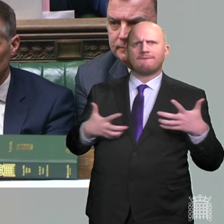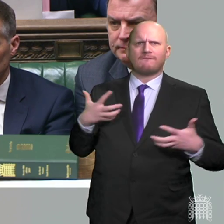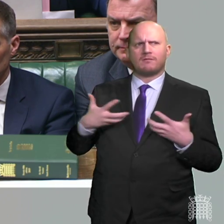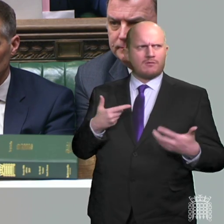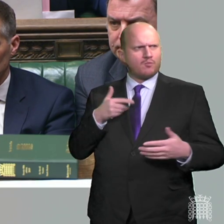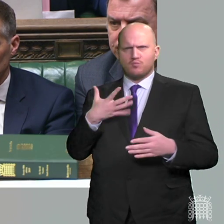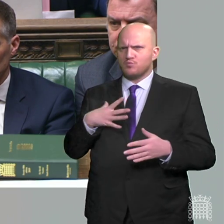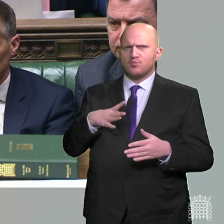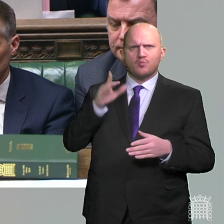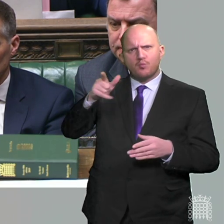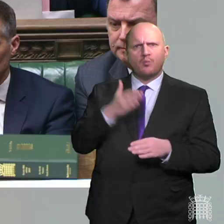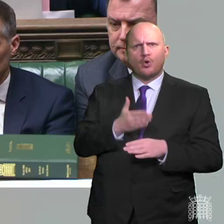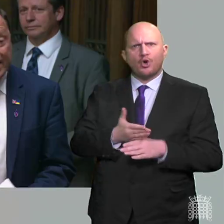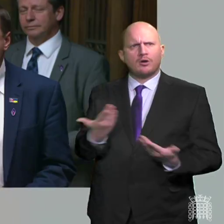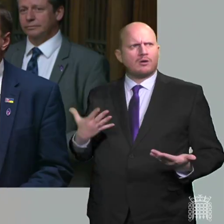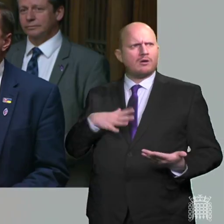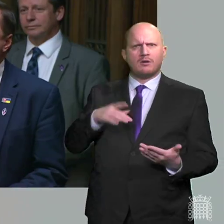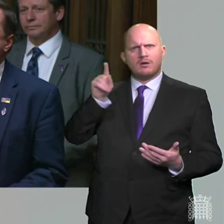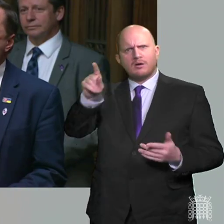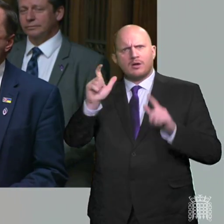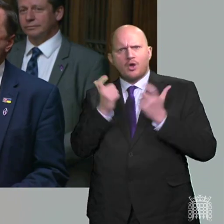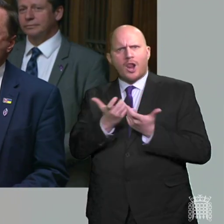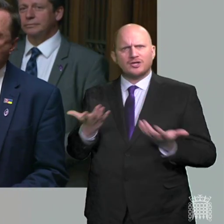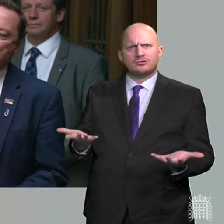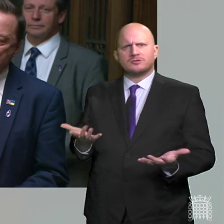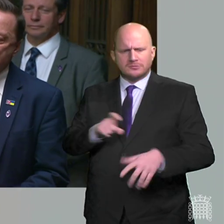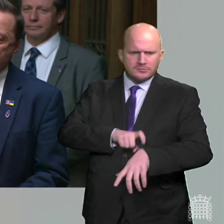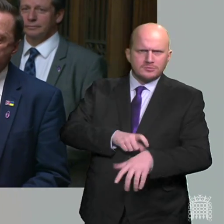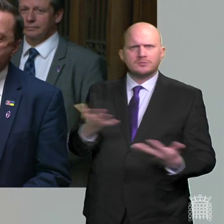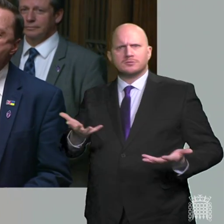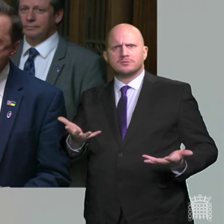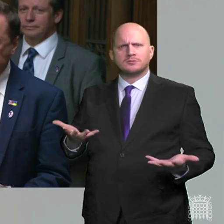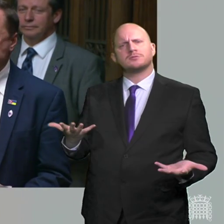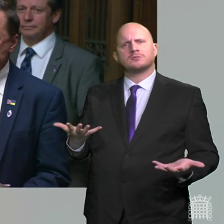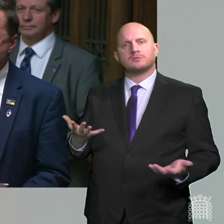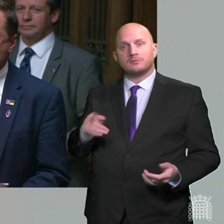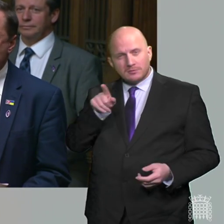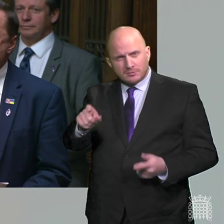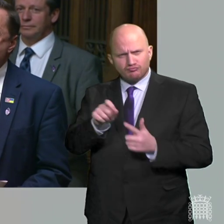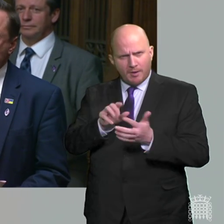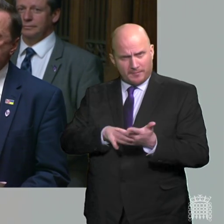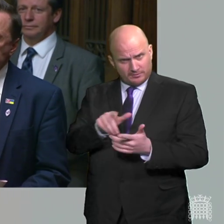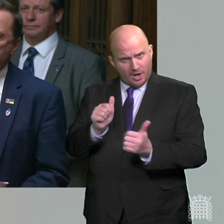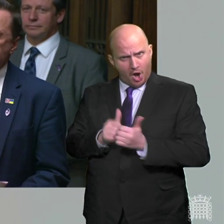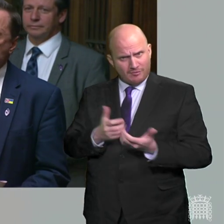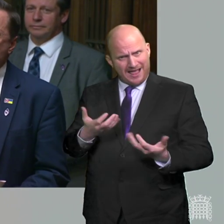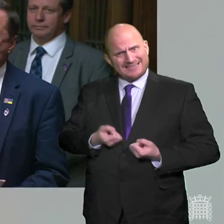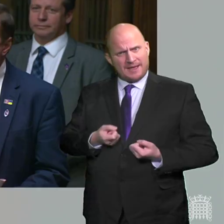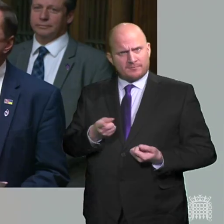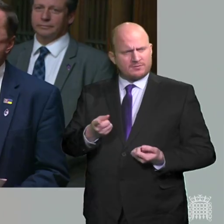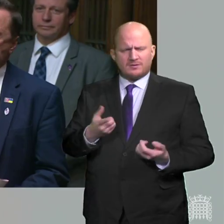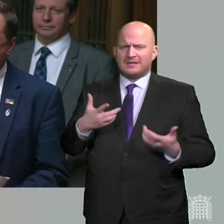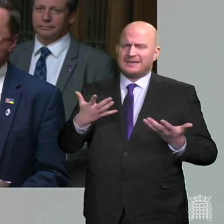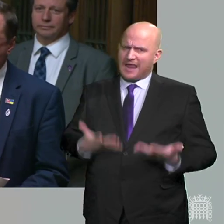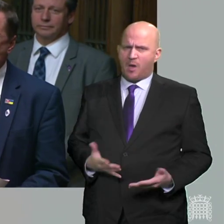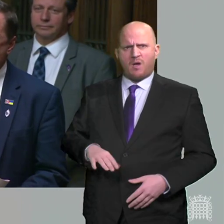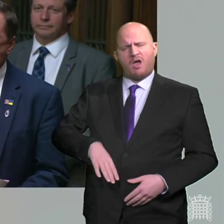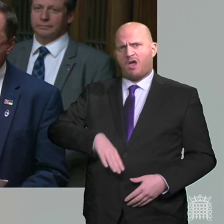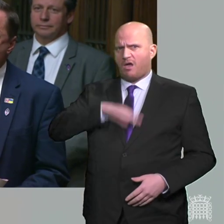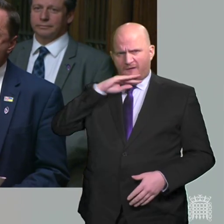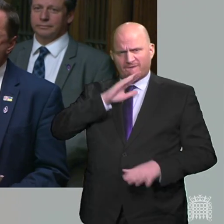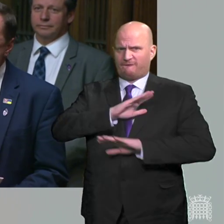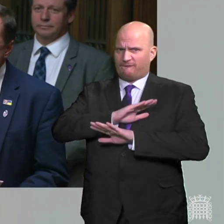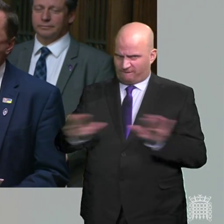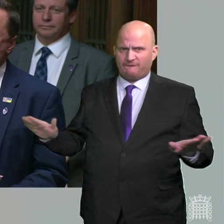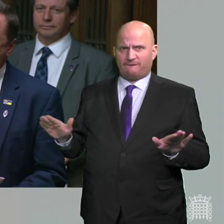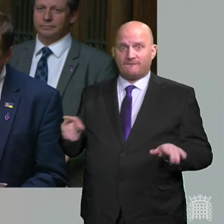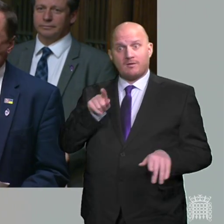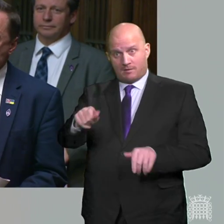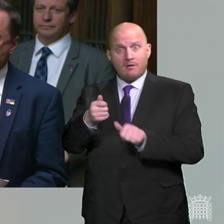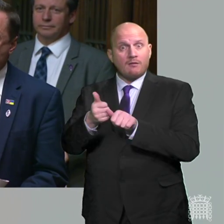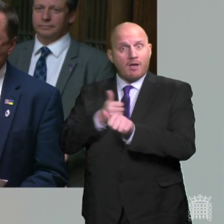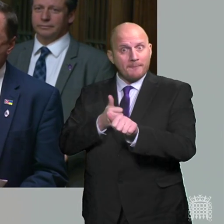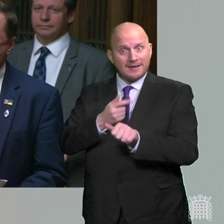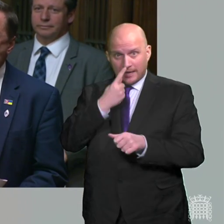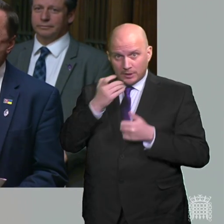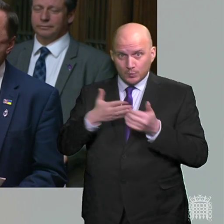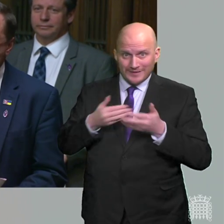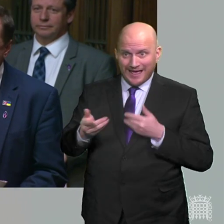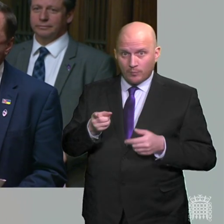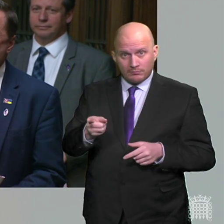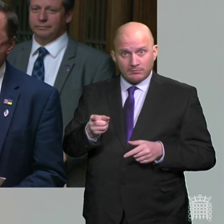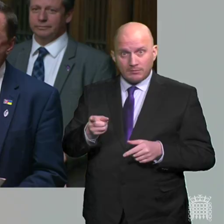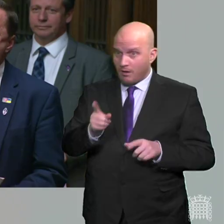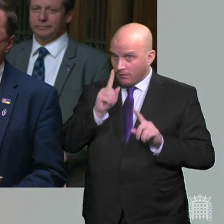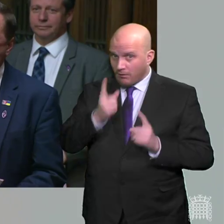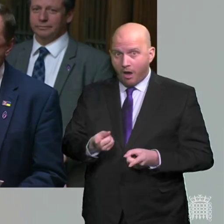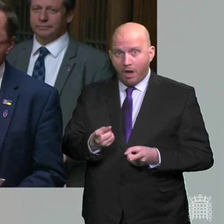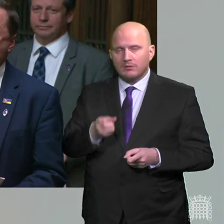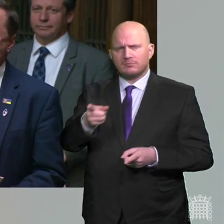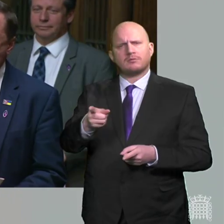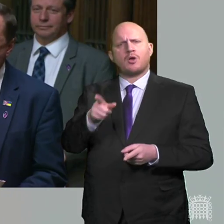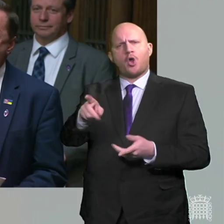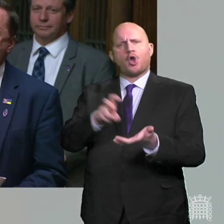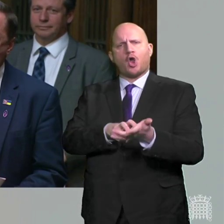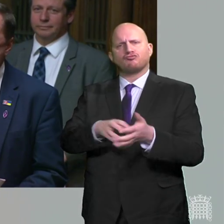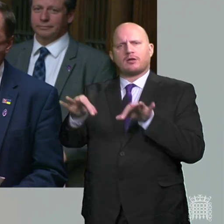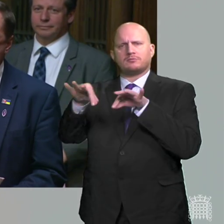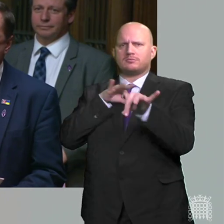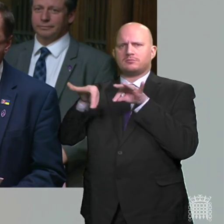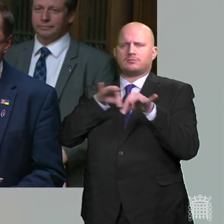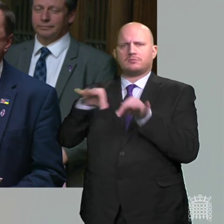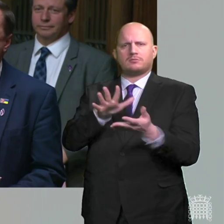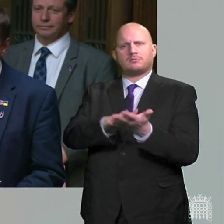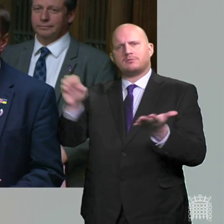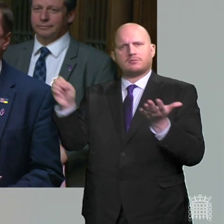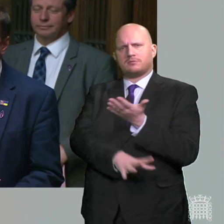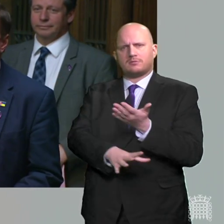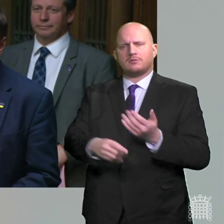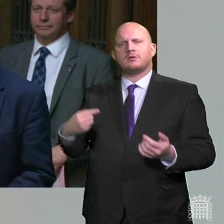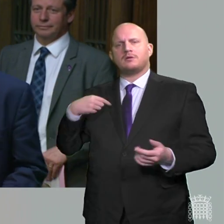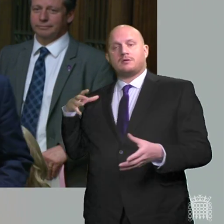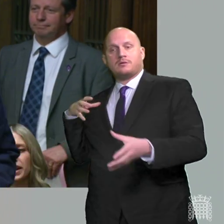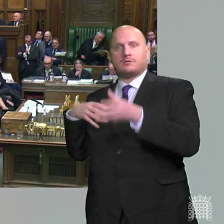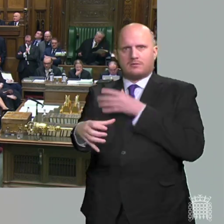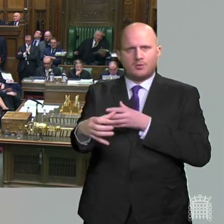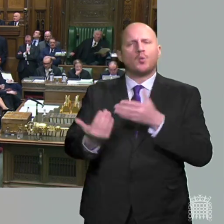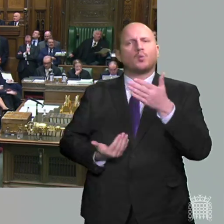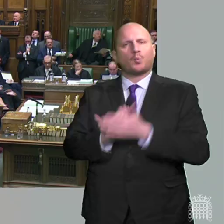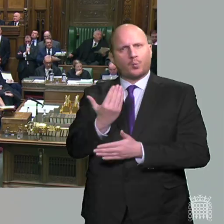The franchise is up in May. Does the Prime Minister agree that enough is enough, and that if TransPennine Express does not get to grips with this we need to strip it of the franchise and get in somebody who will deliver reliable rail services for my constituents?